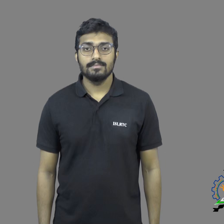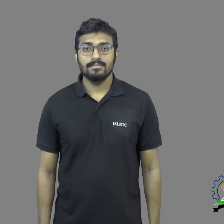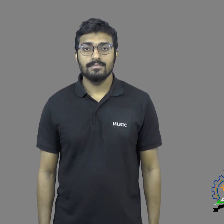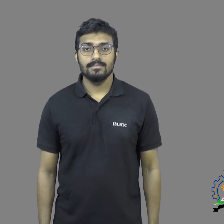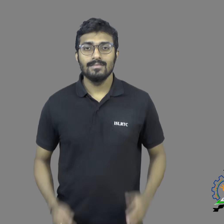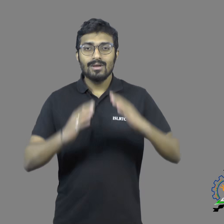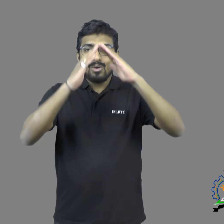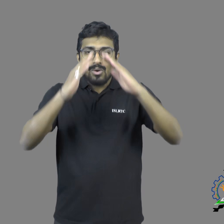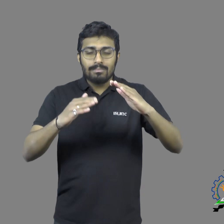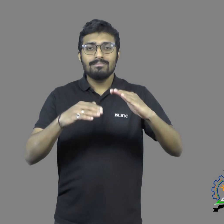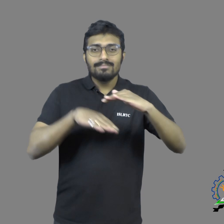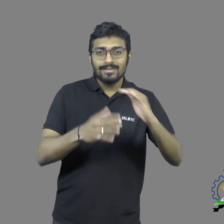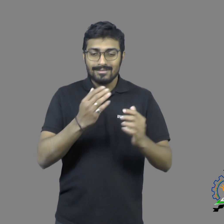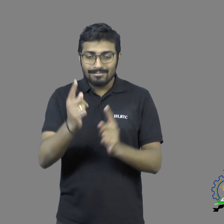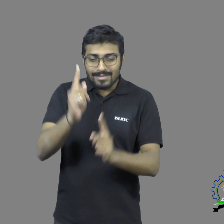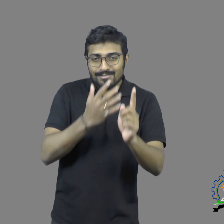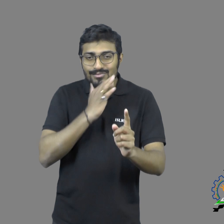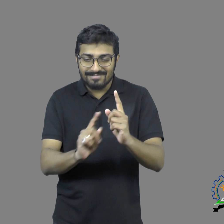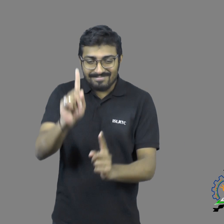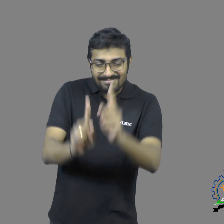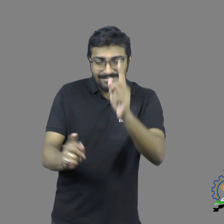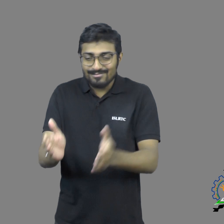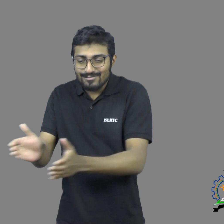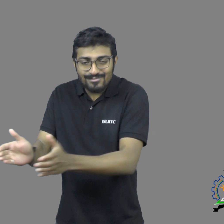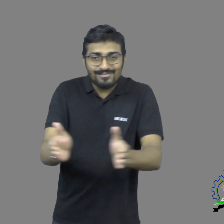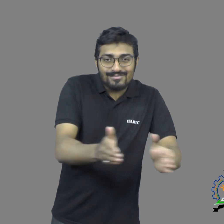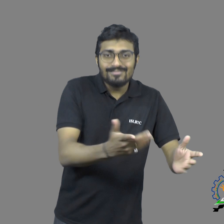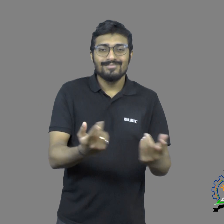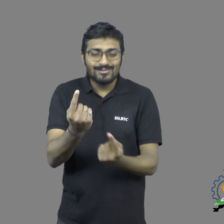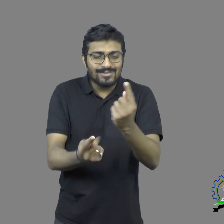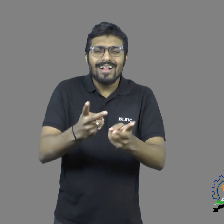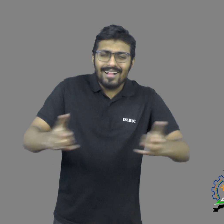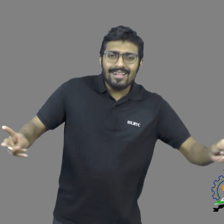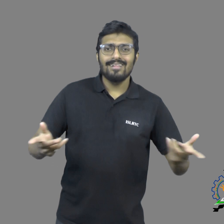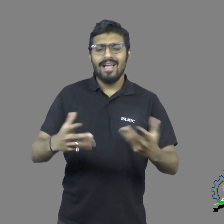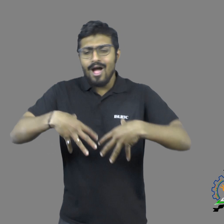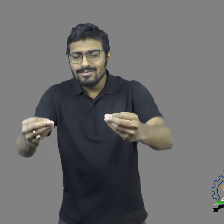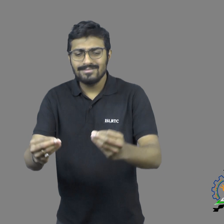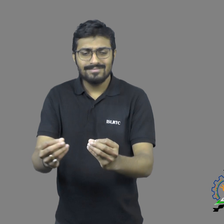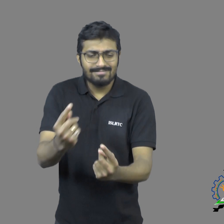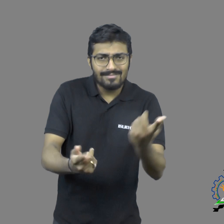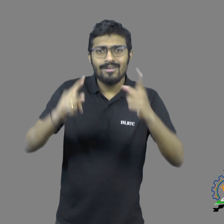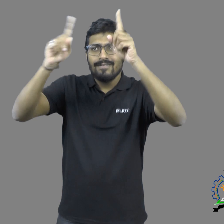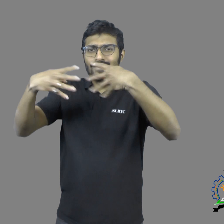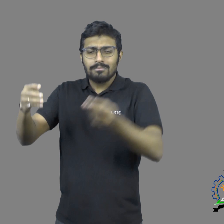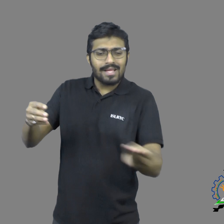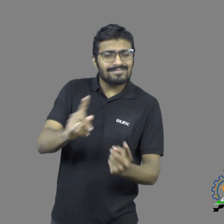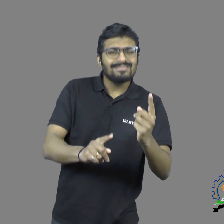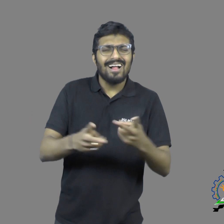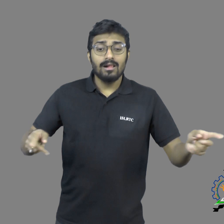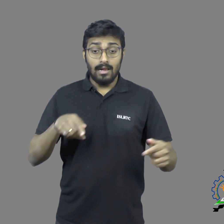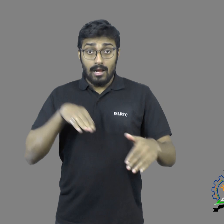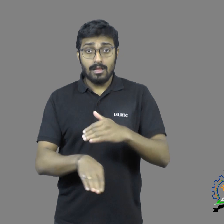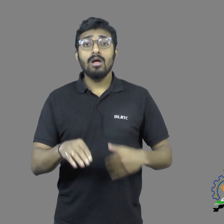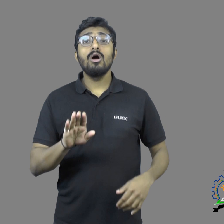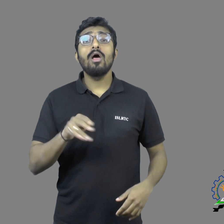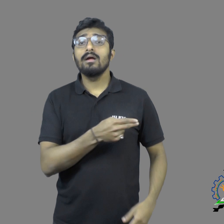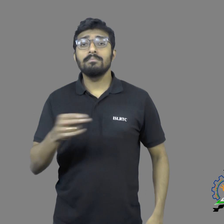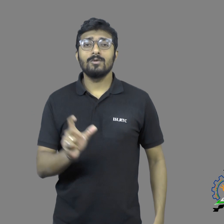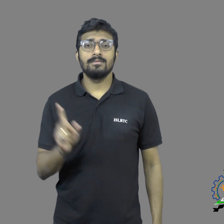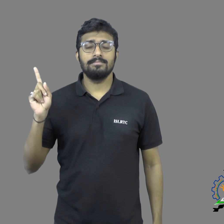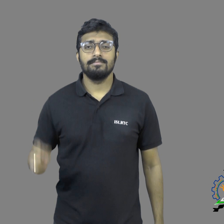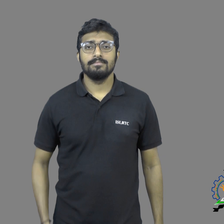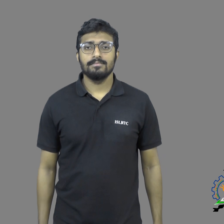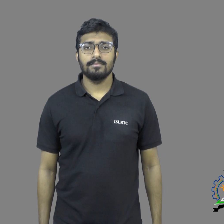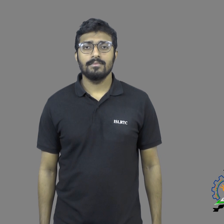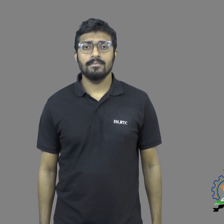Indoor Gardening